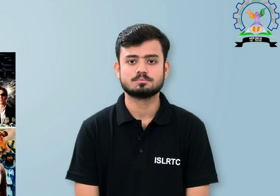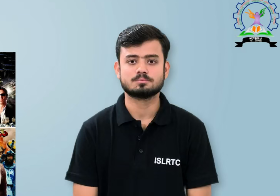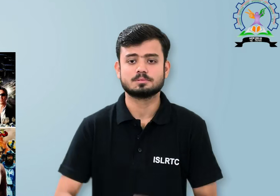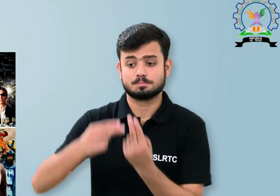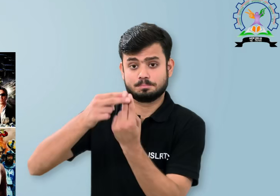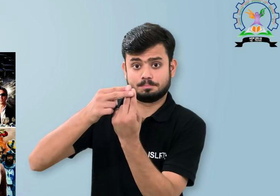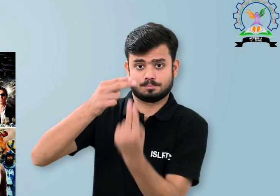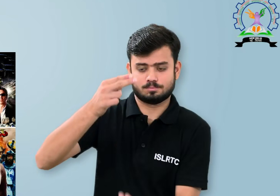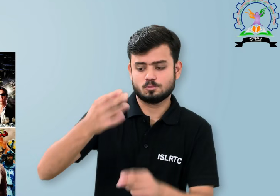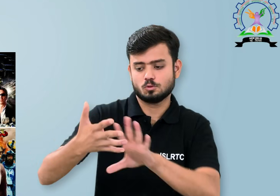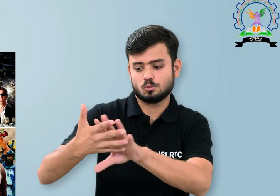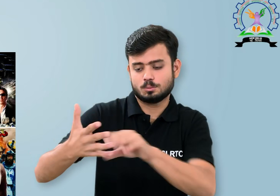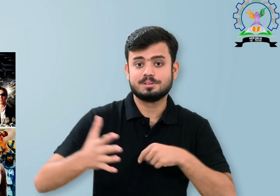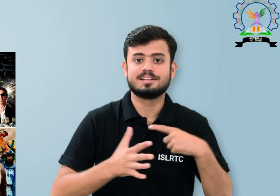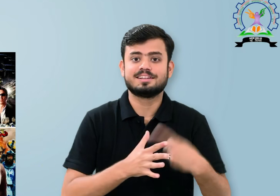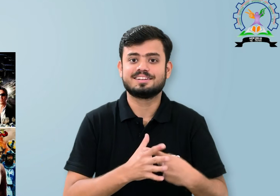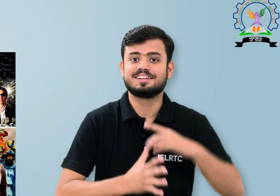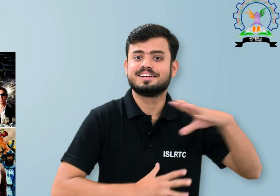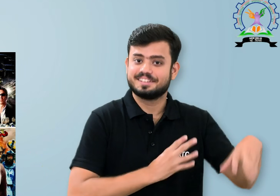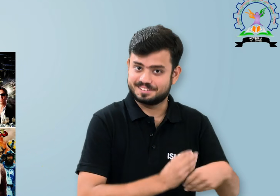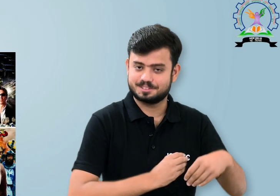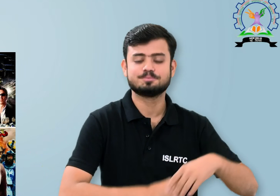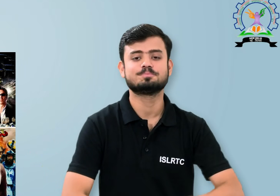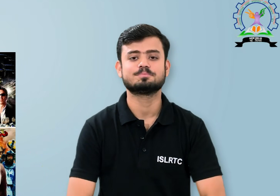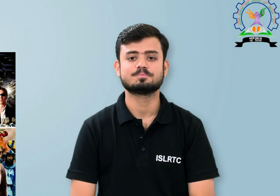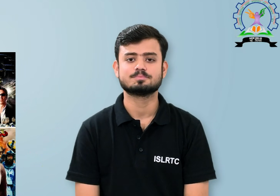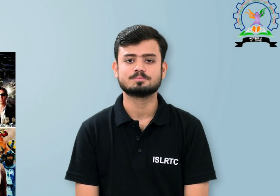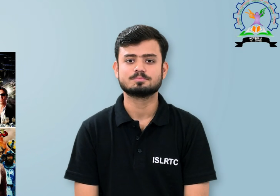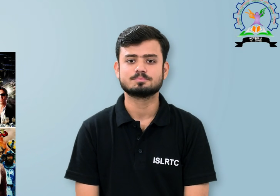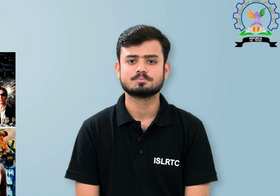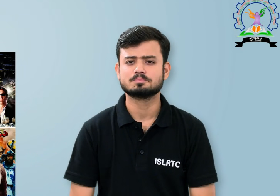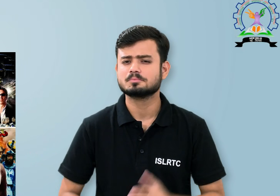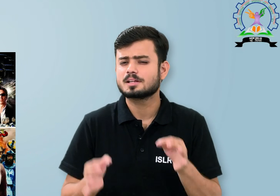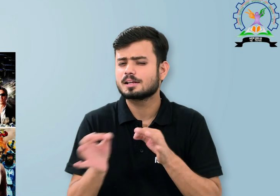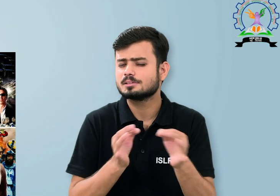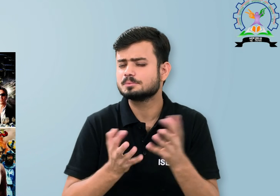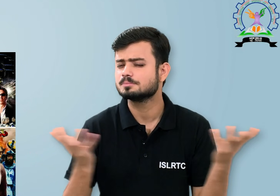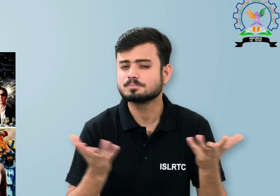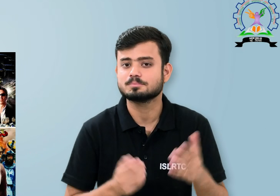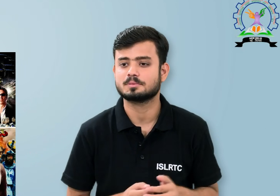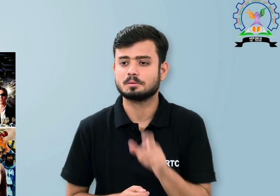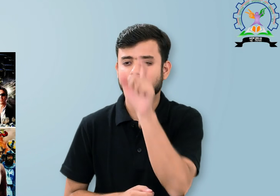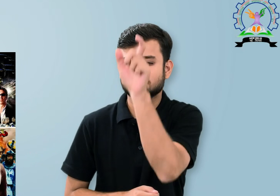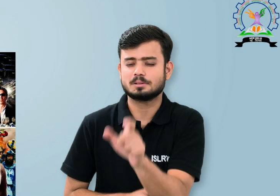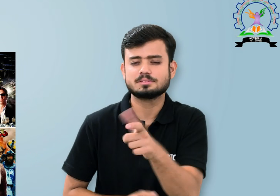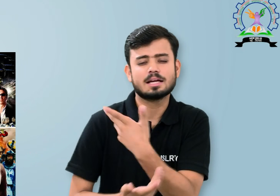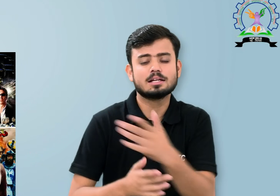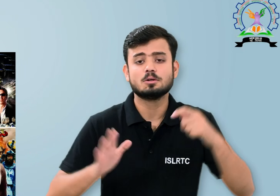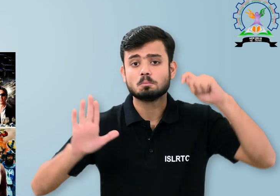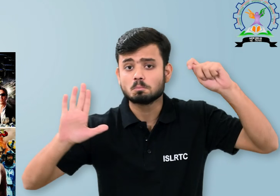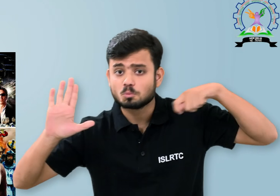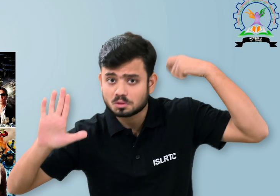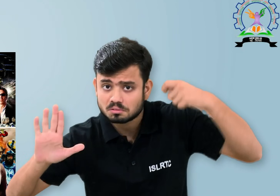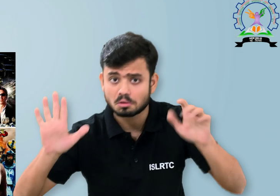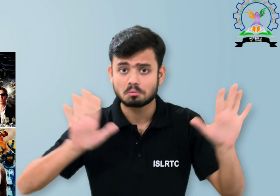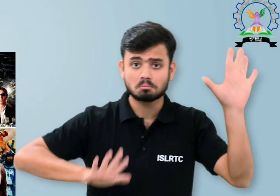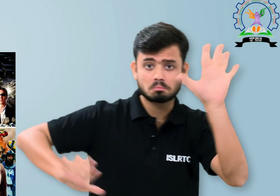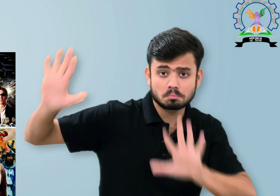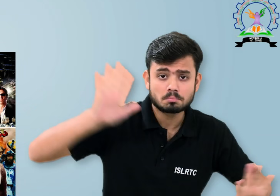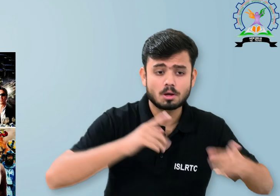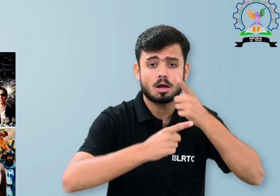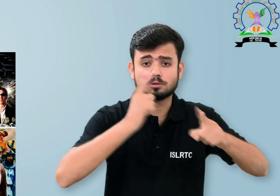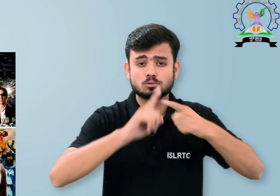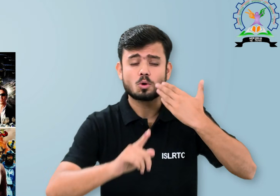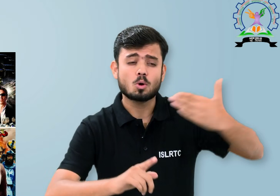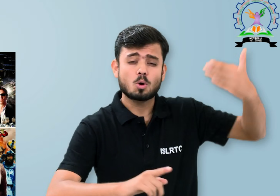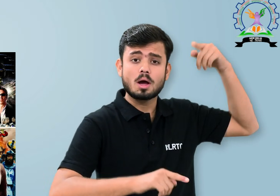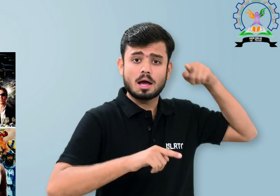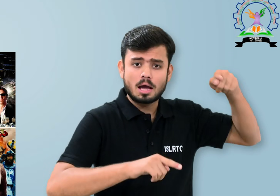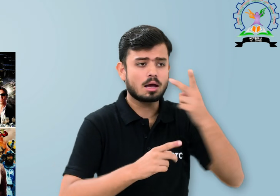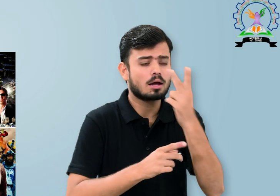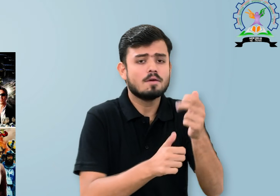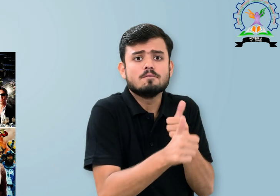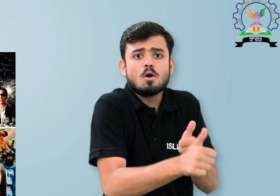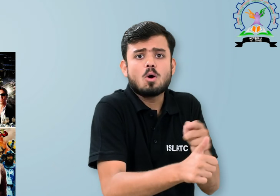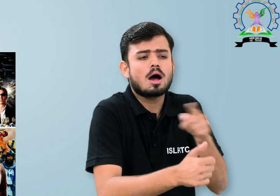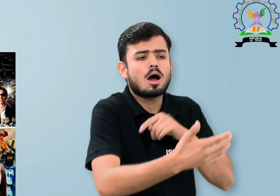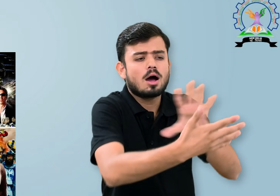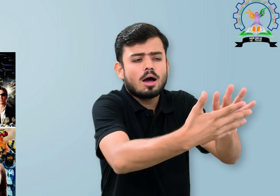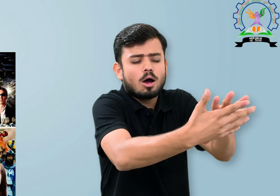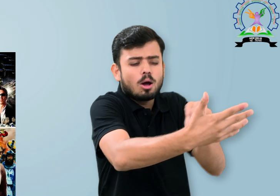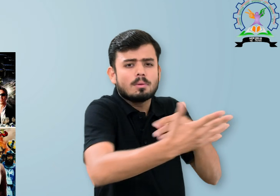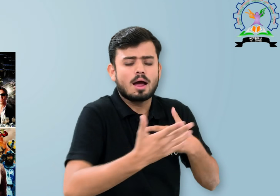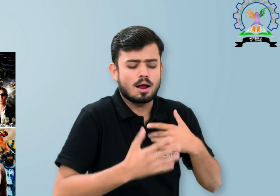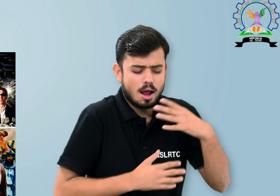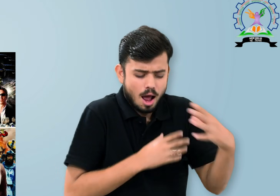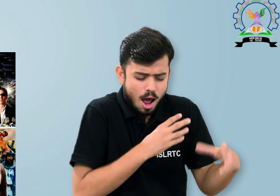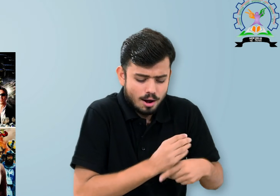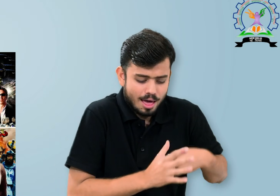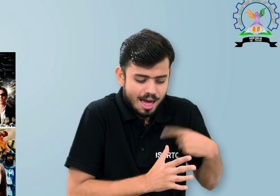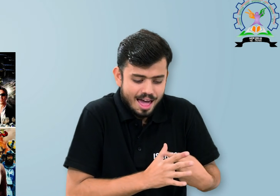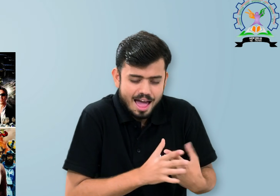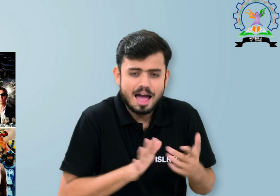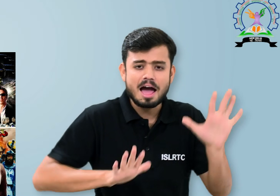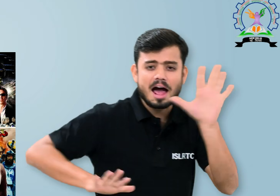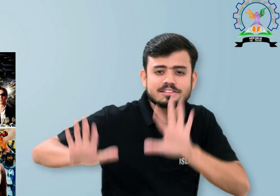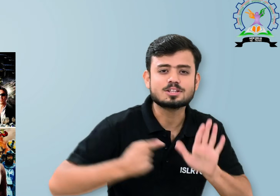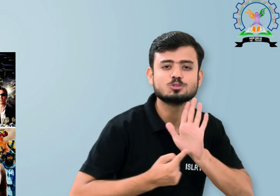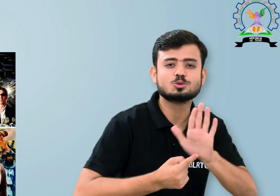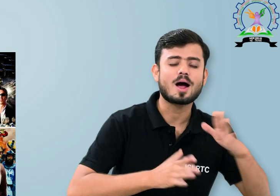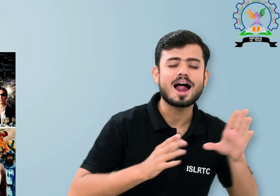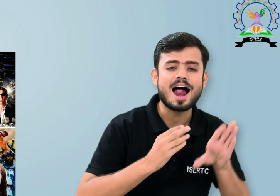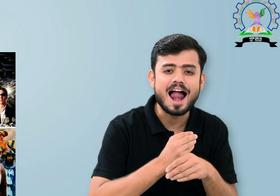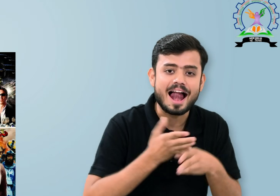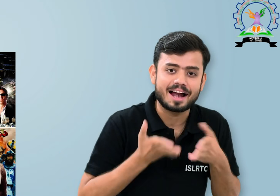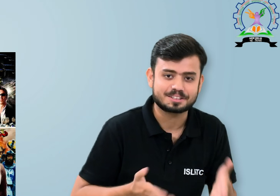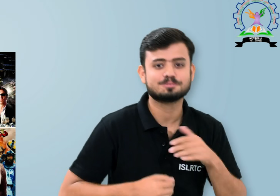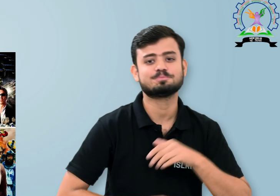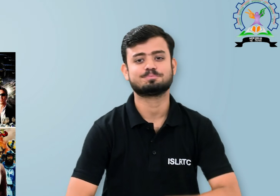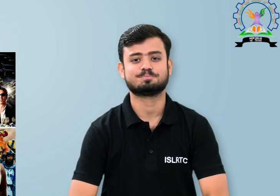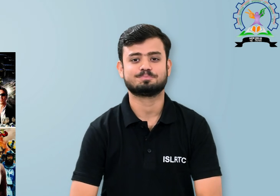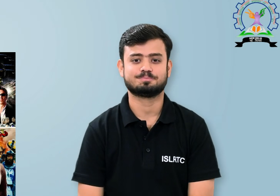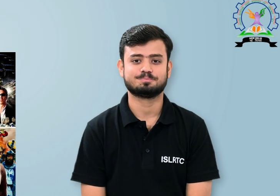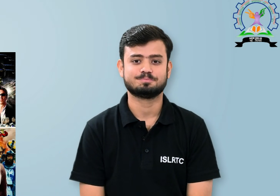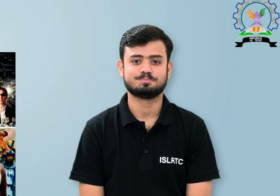Parody An imitation of the style of a particular writer, artist, or genre with deliberate exaggeration for comic effect.